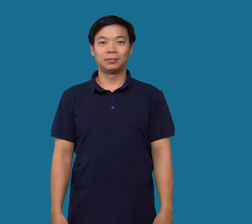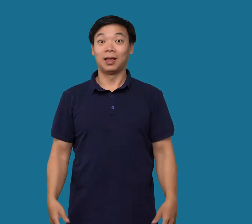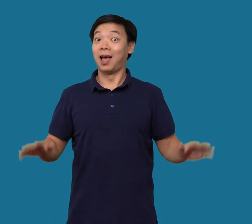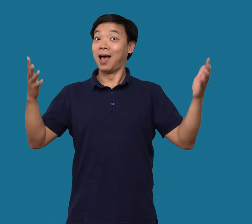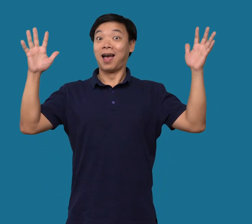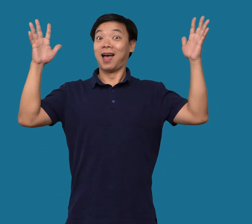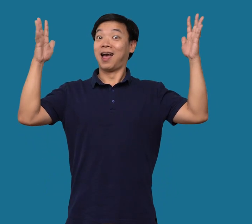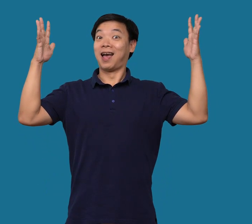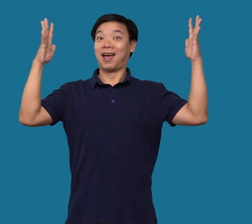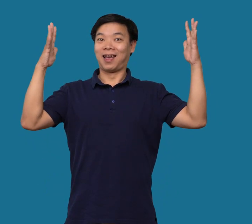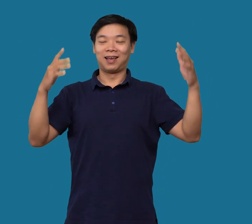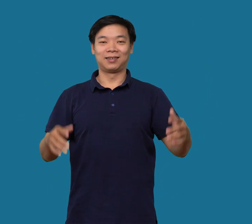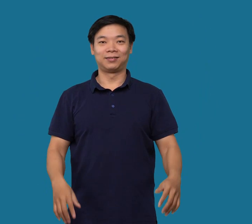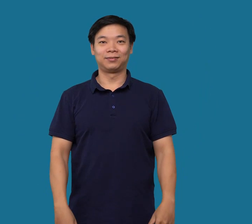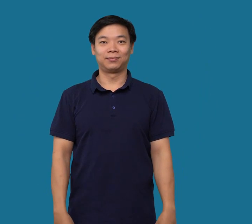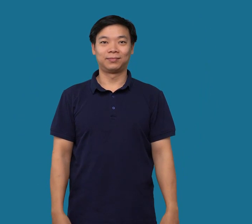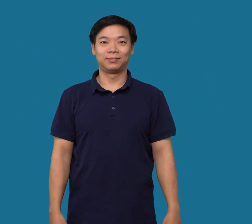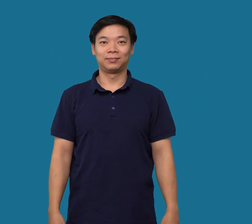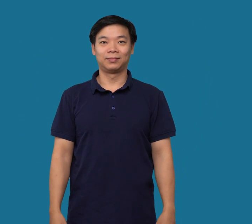vui mừng